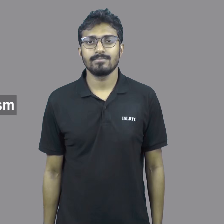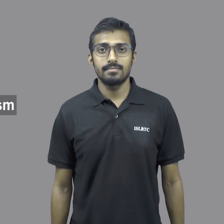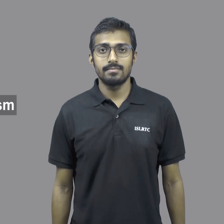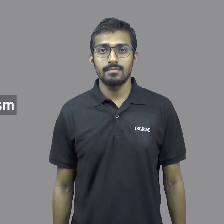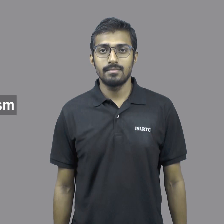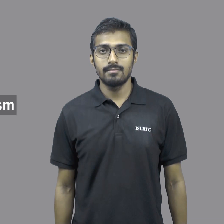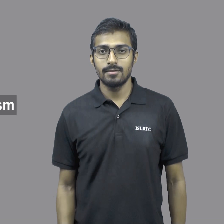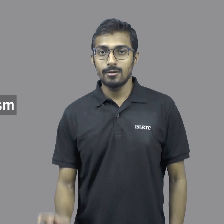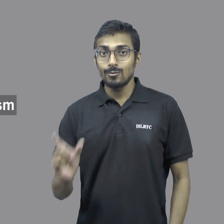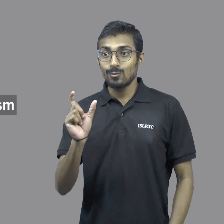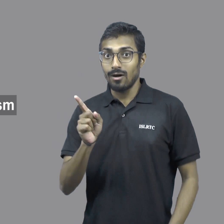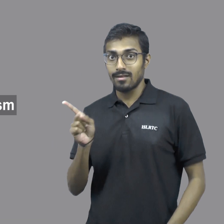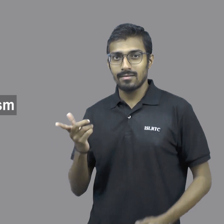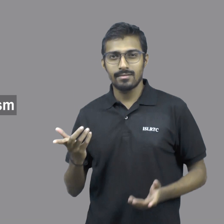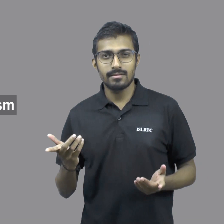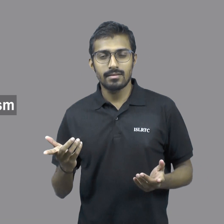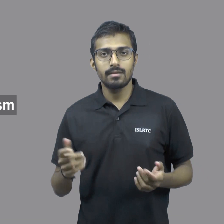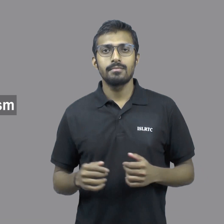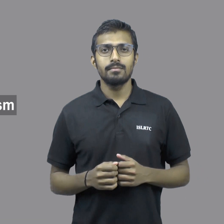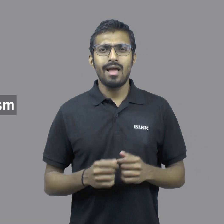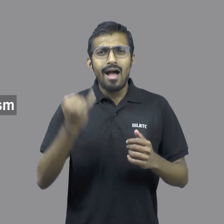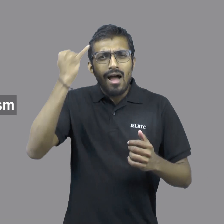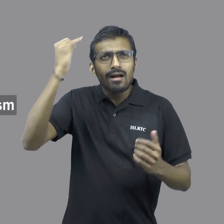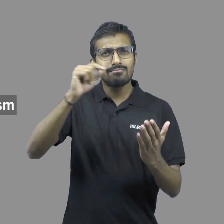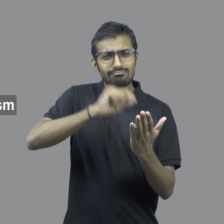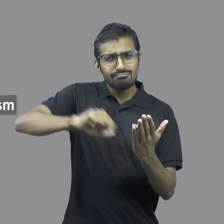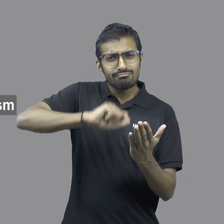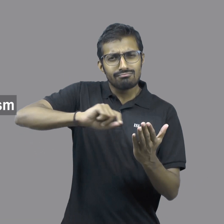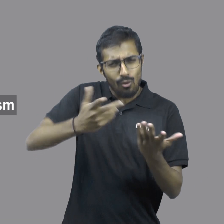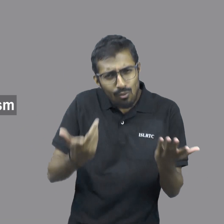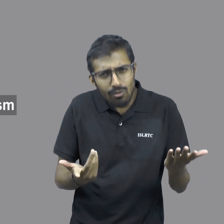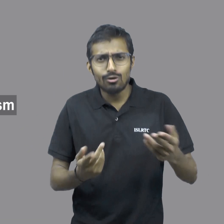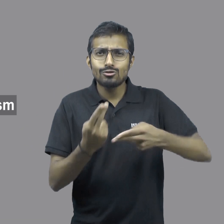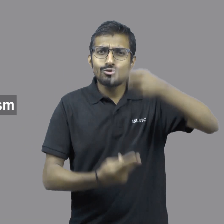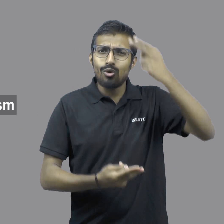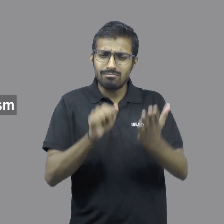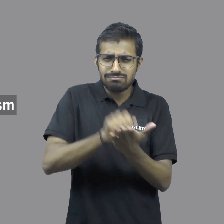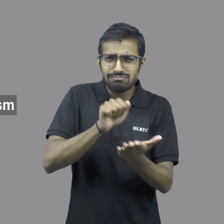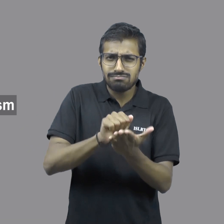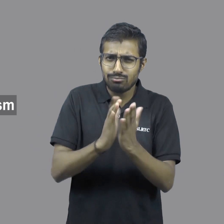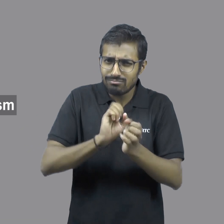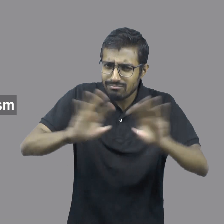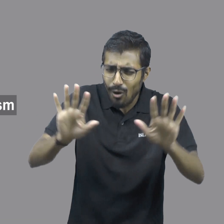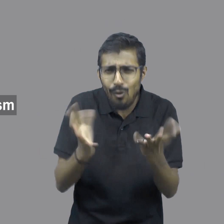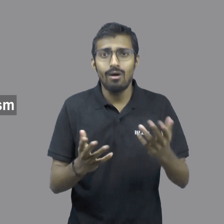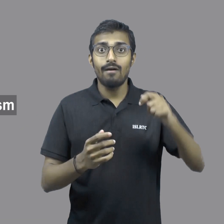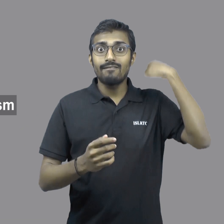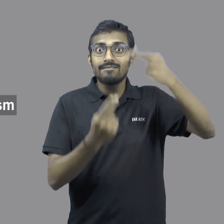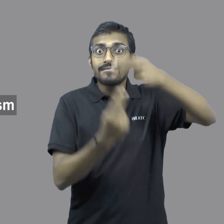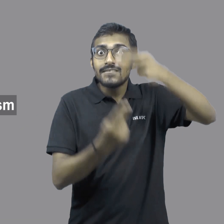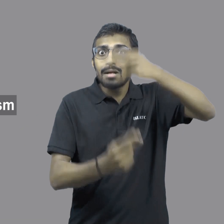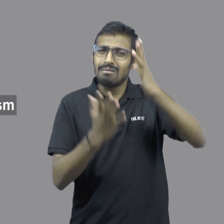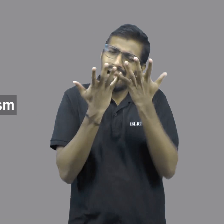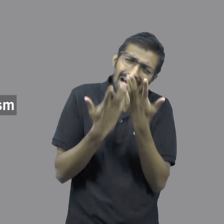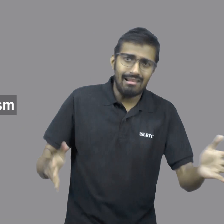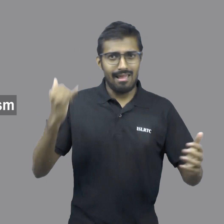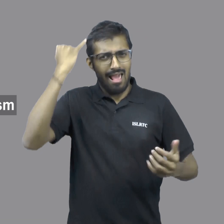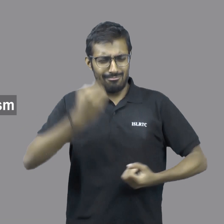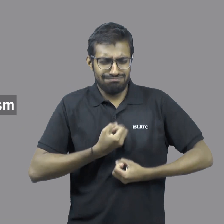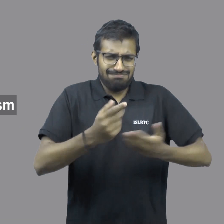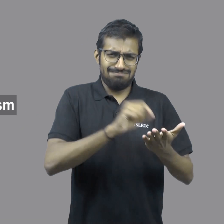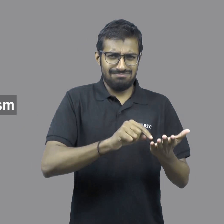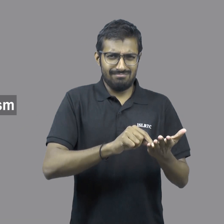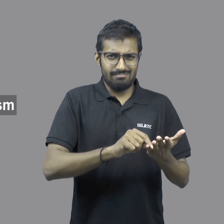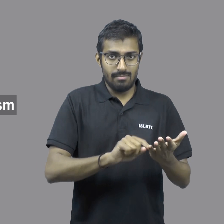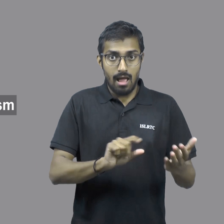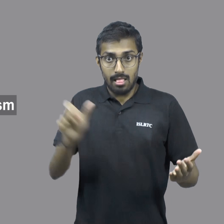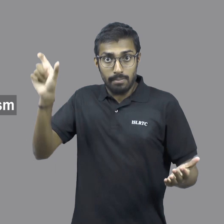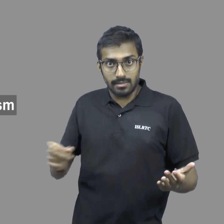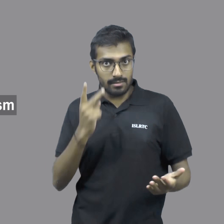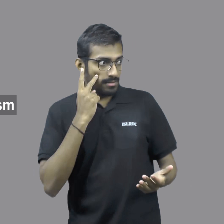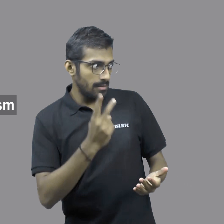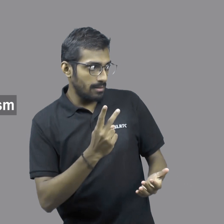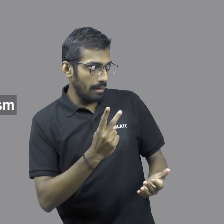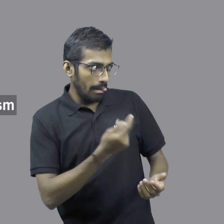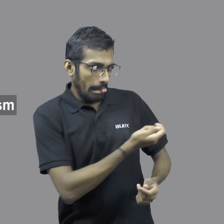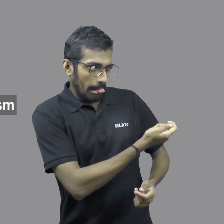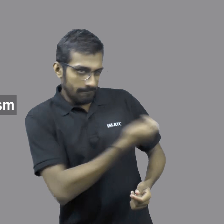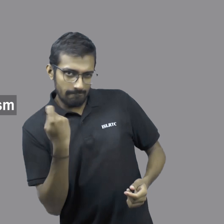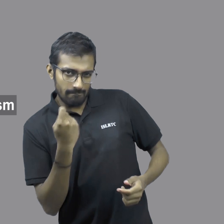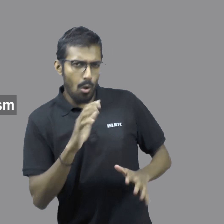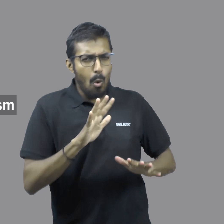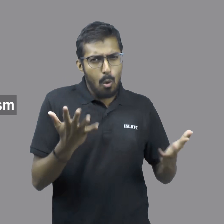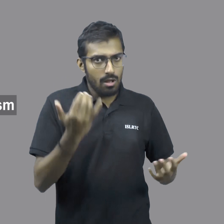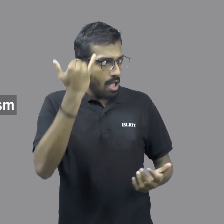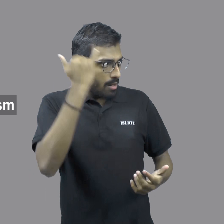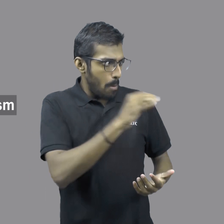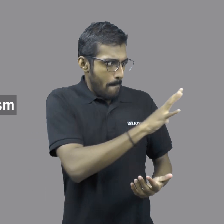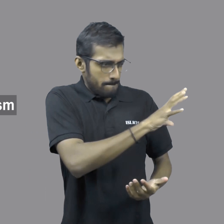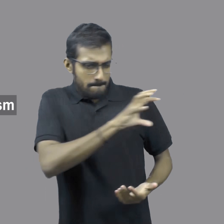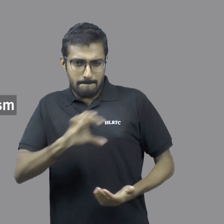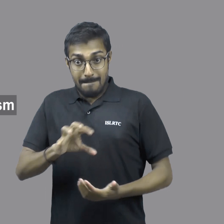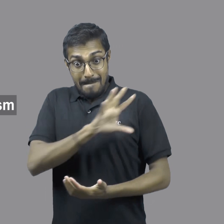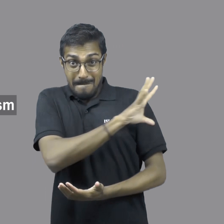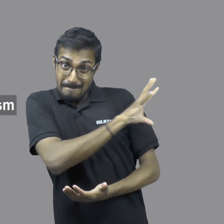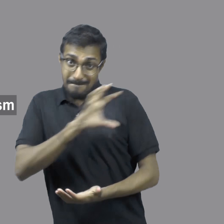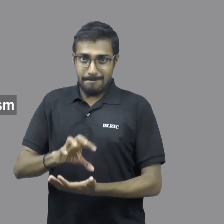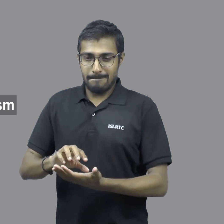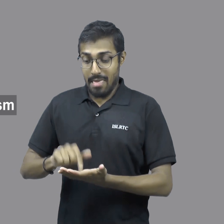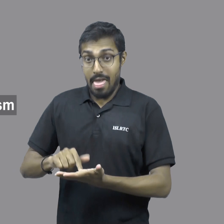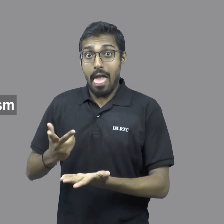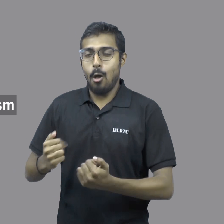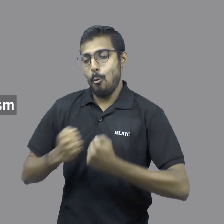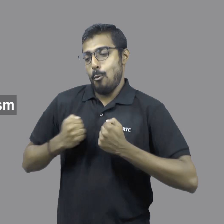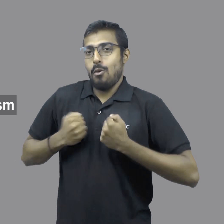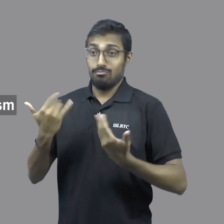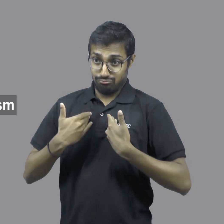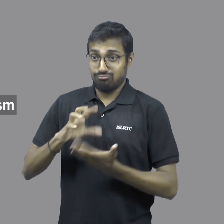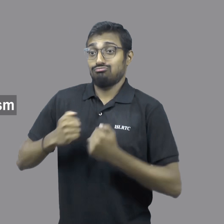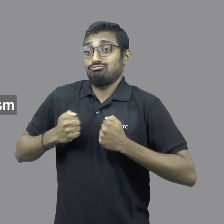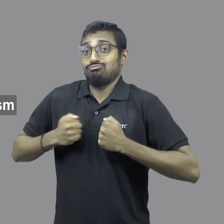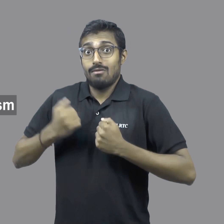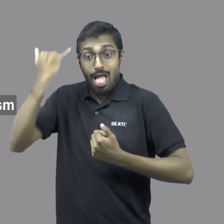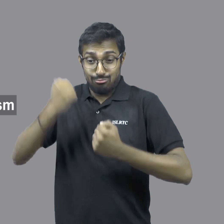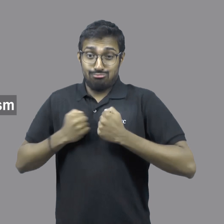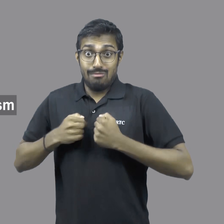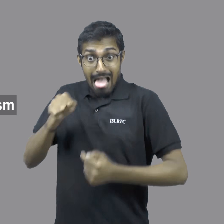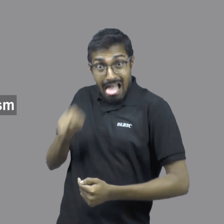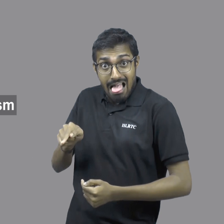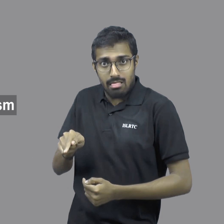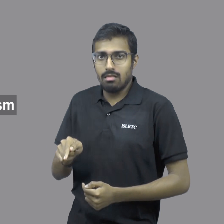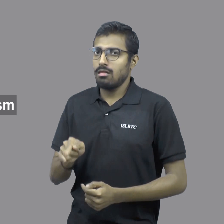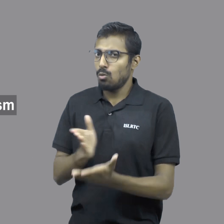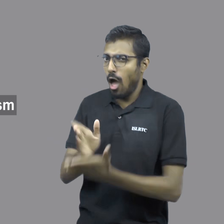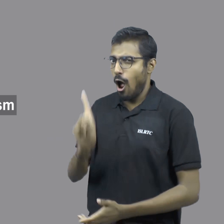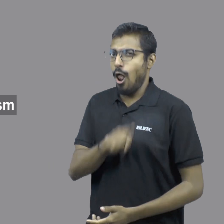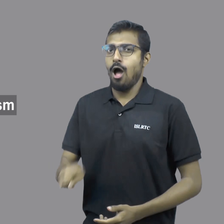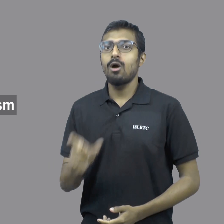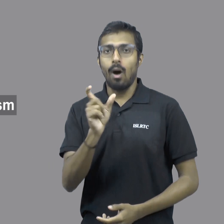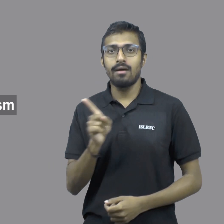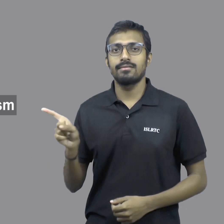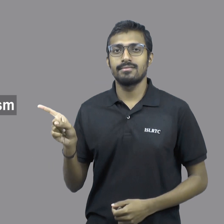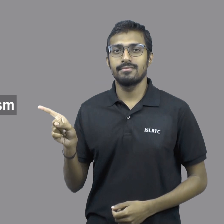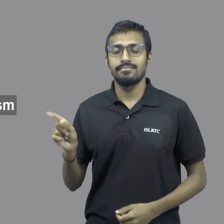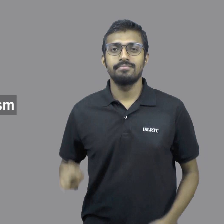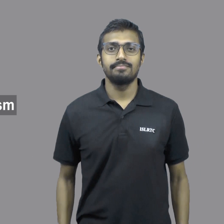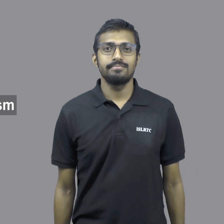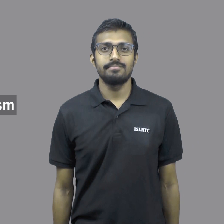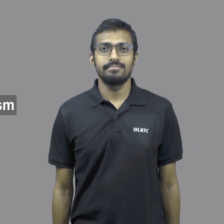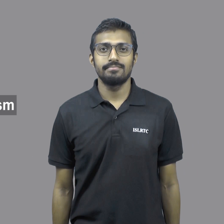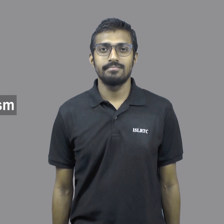Plagiarism